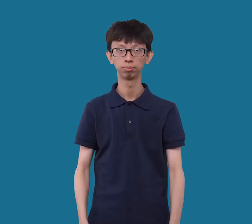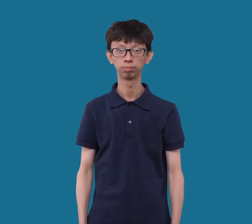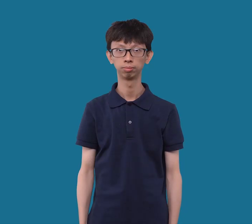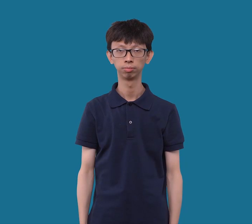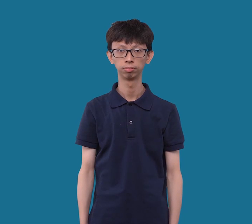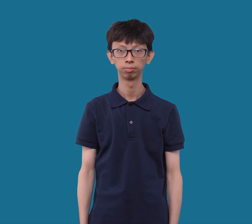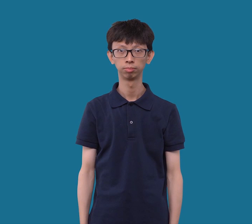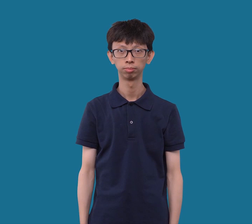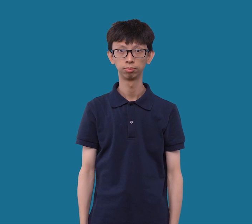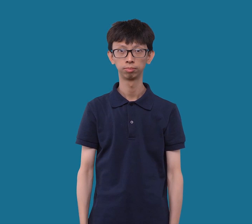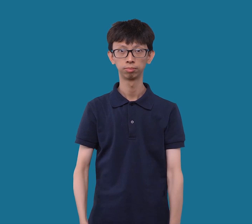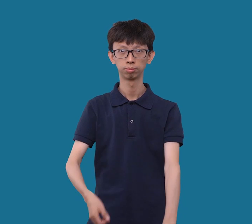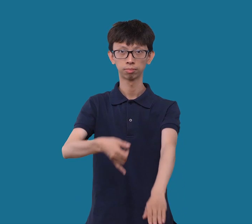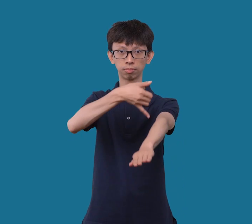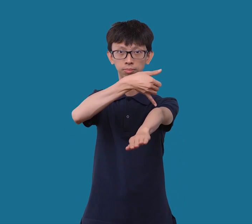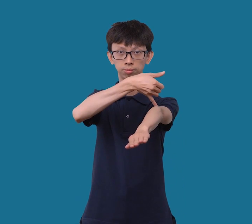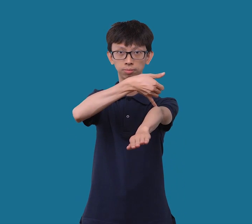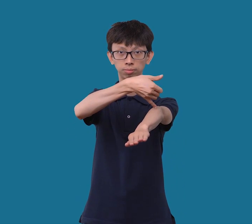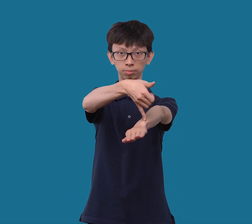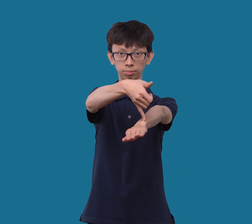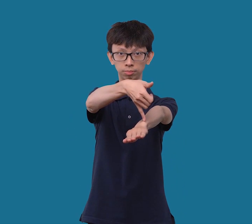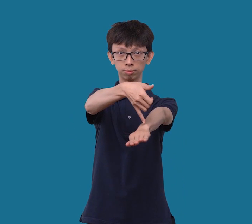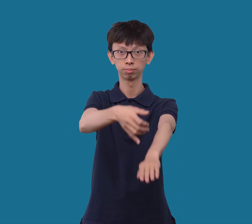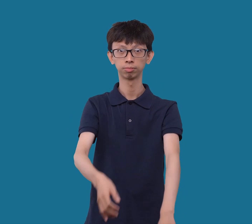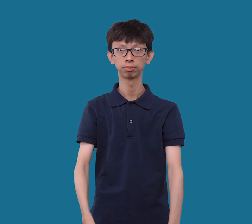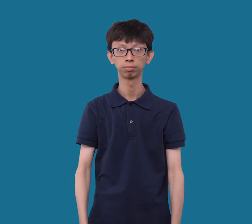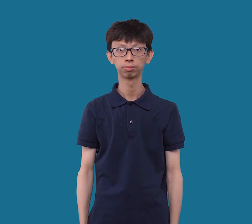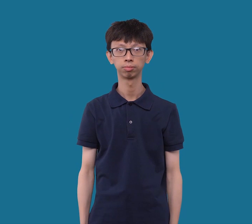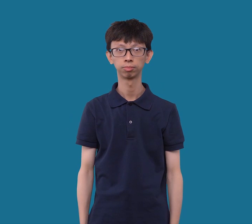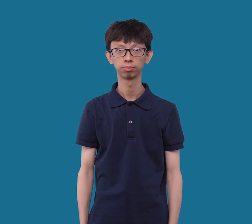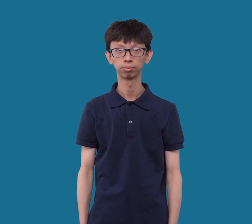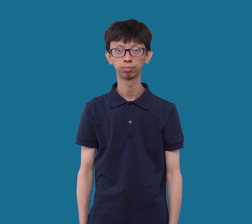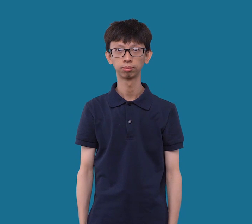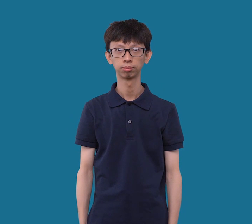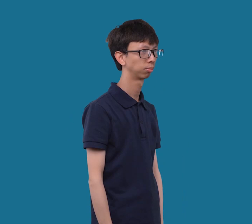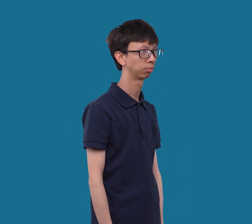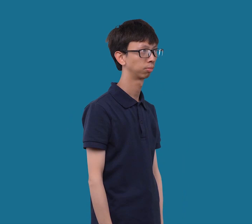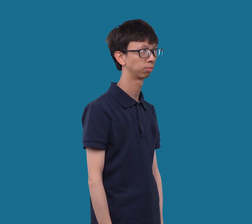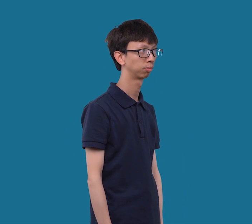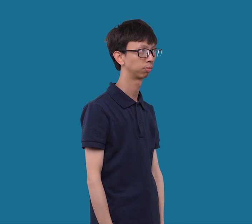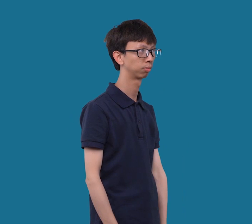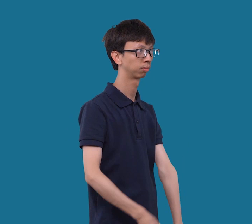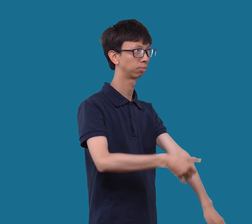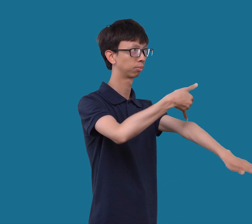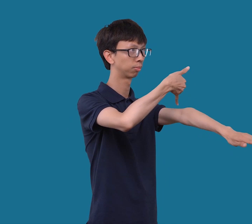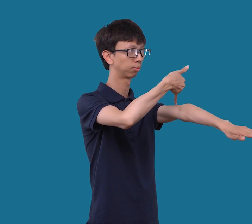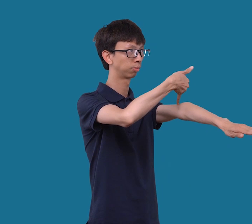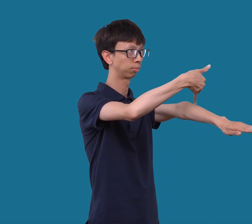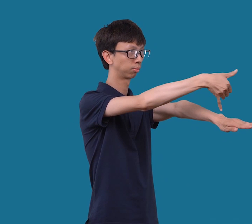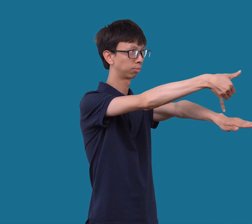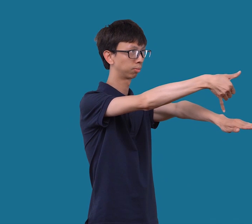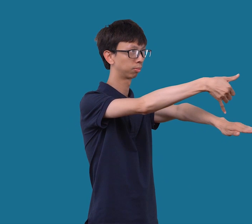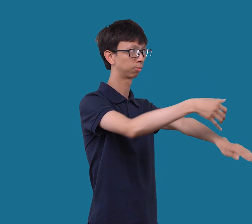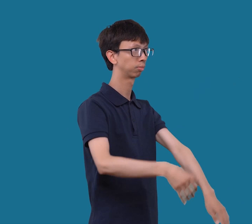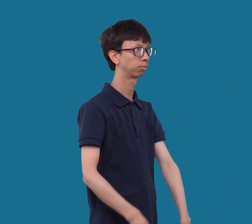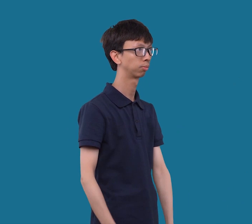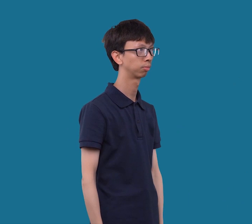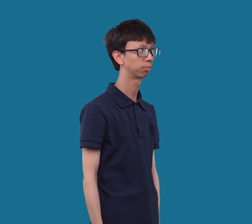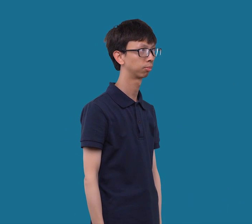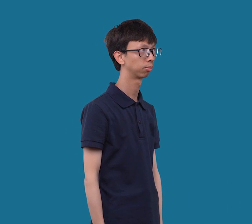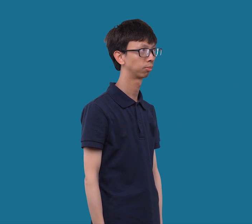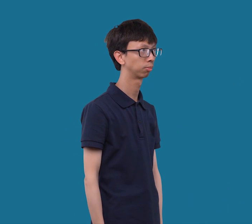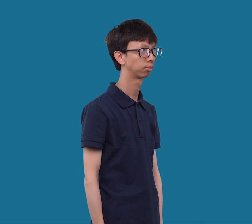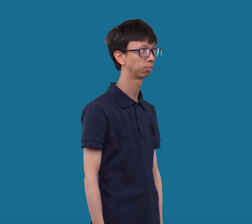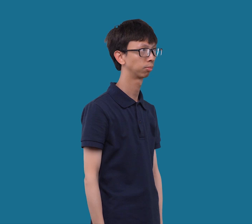cày ruộng